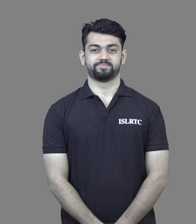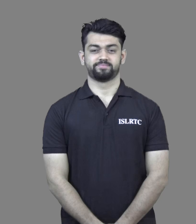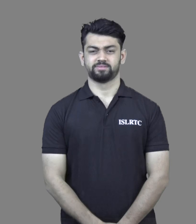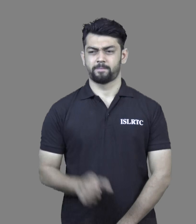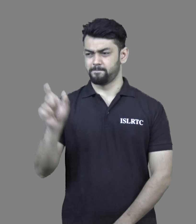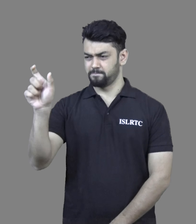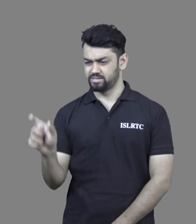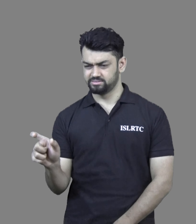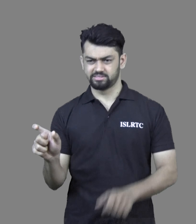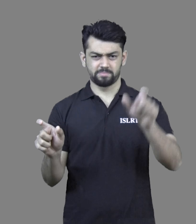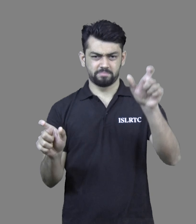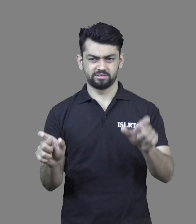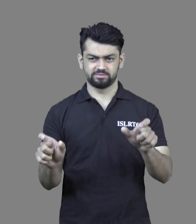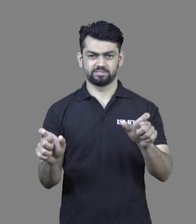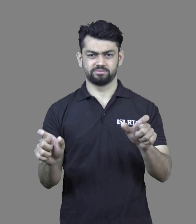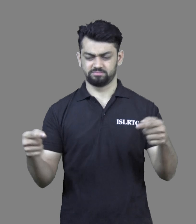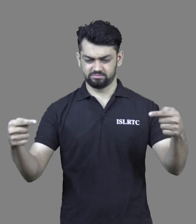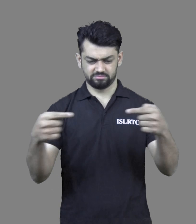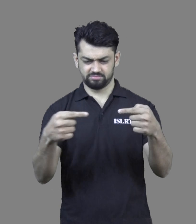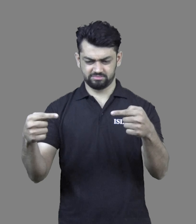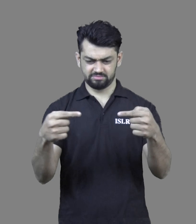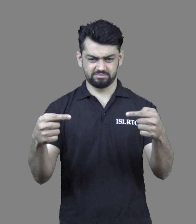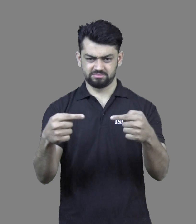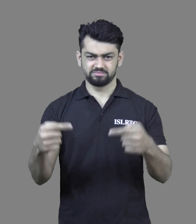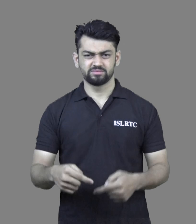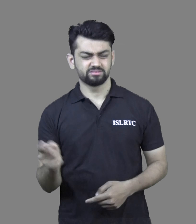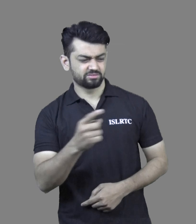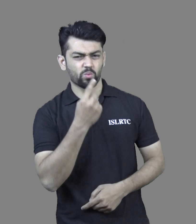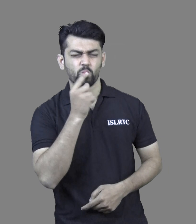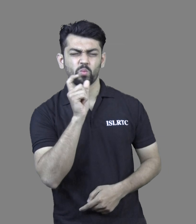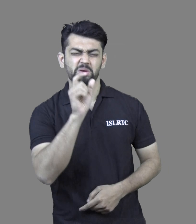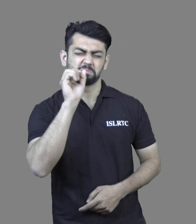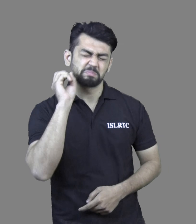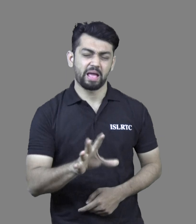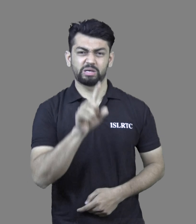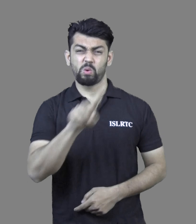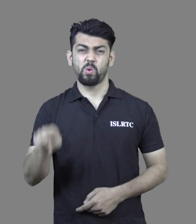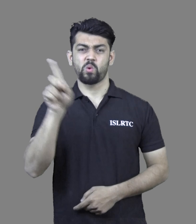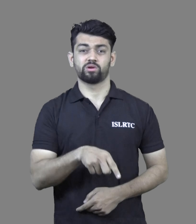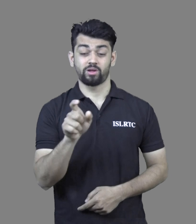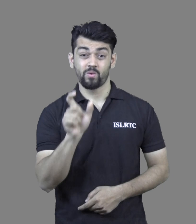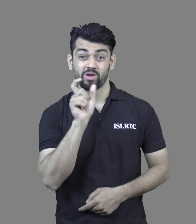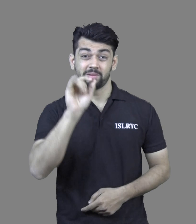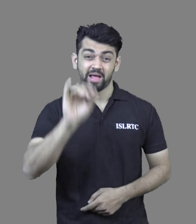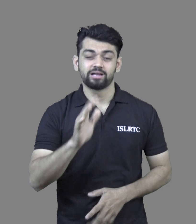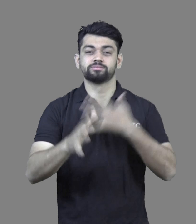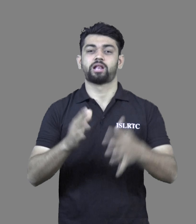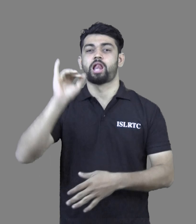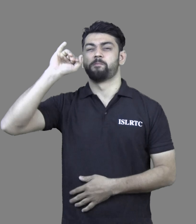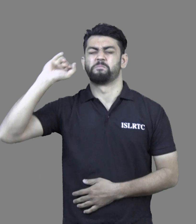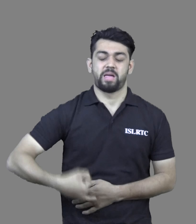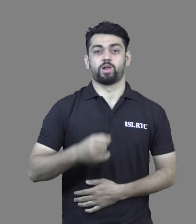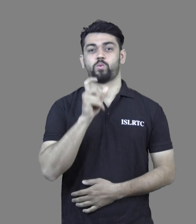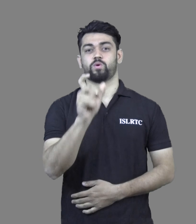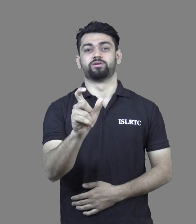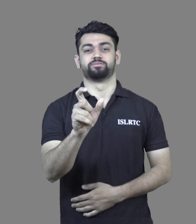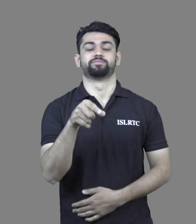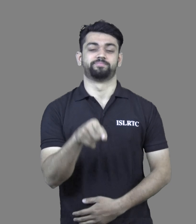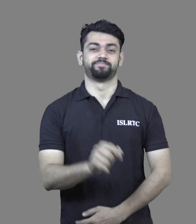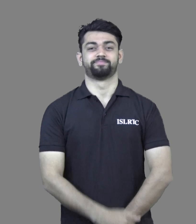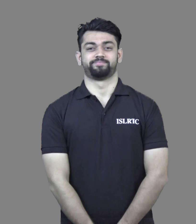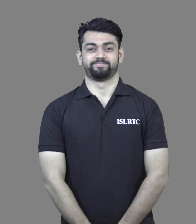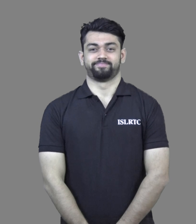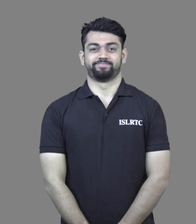Abusive Language